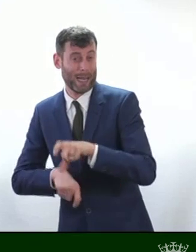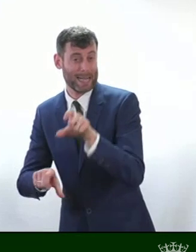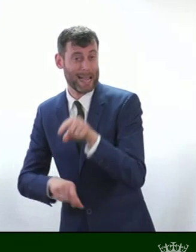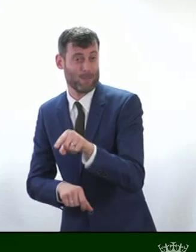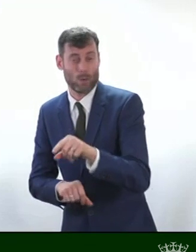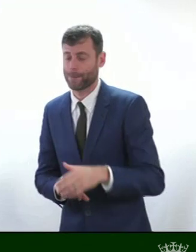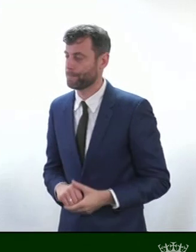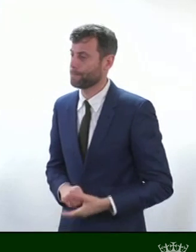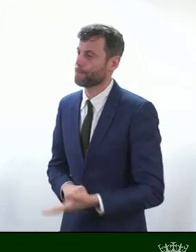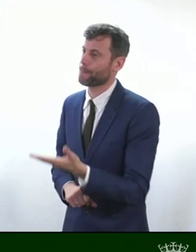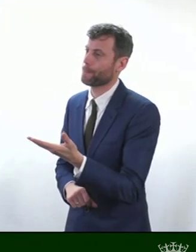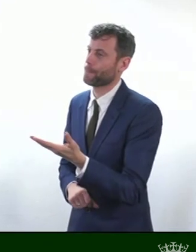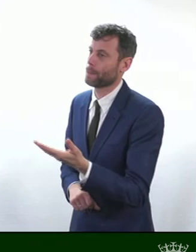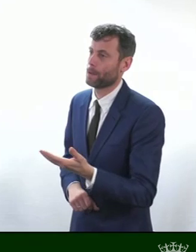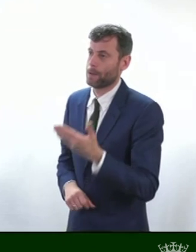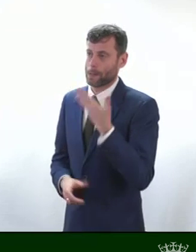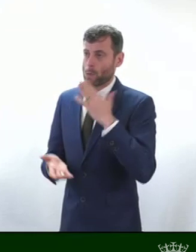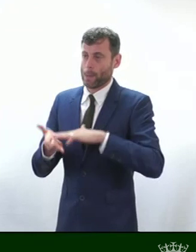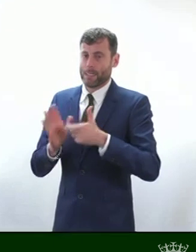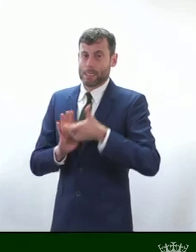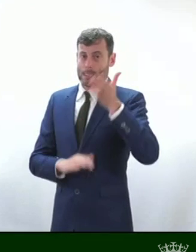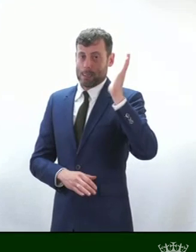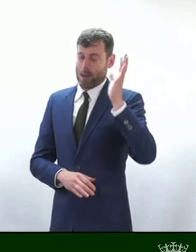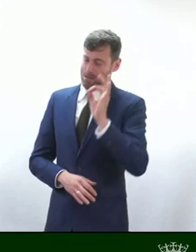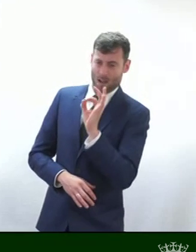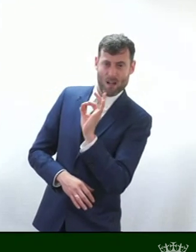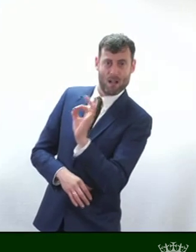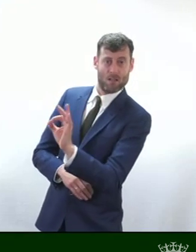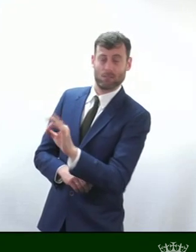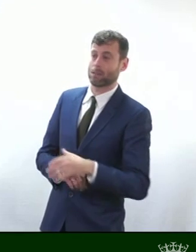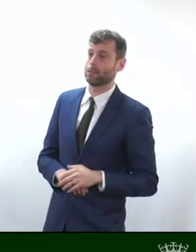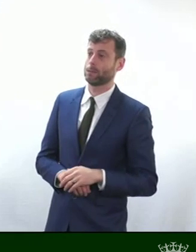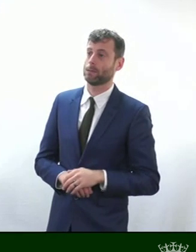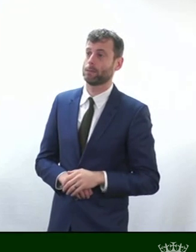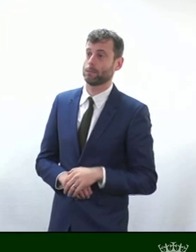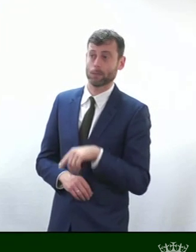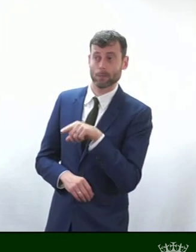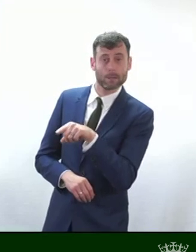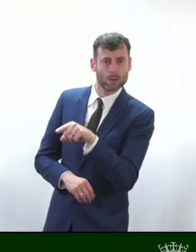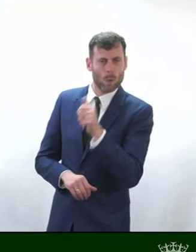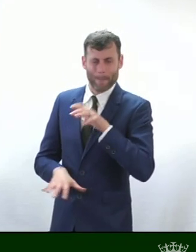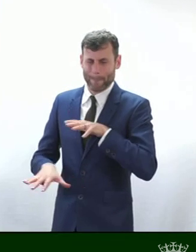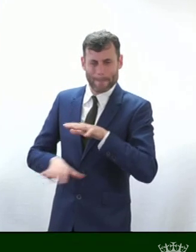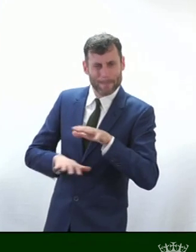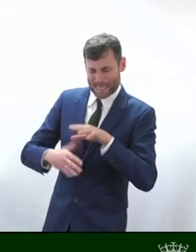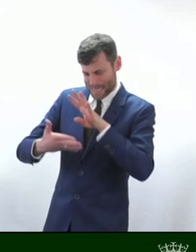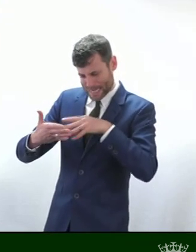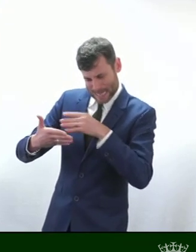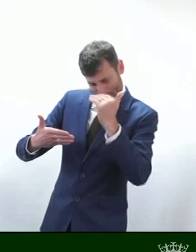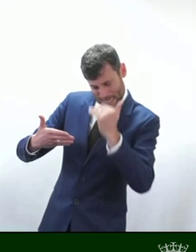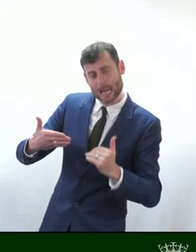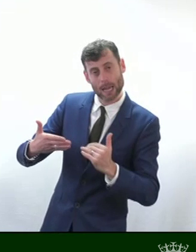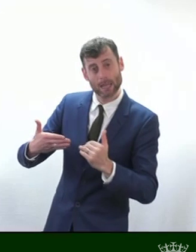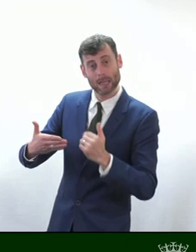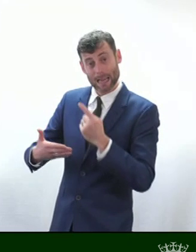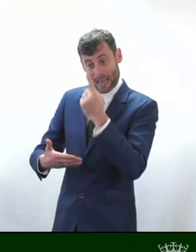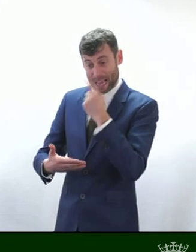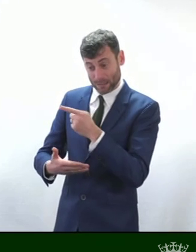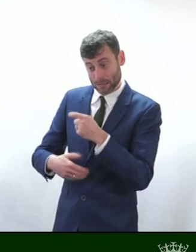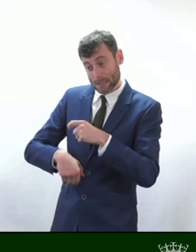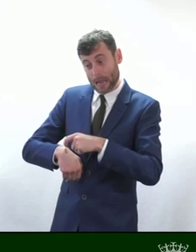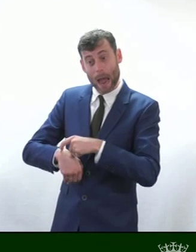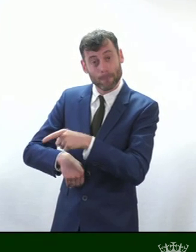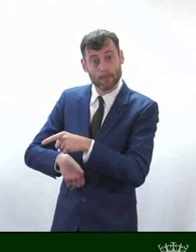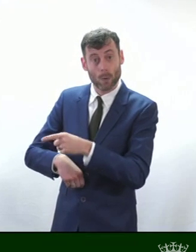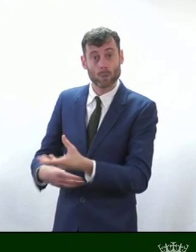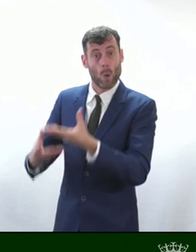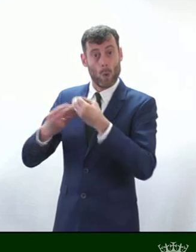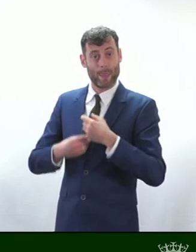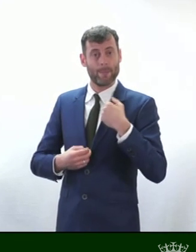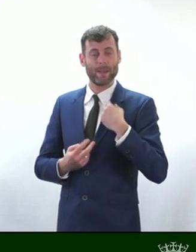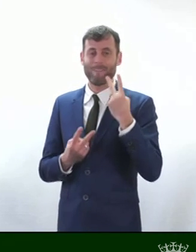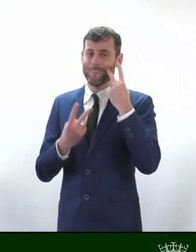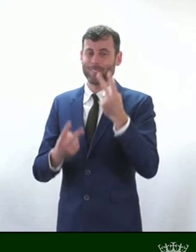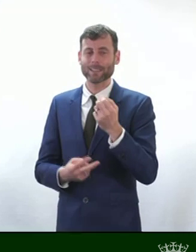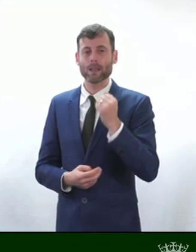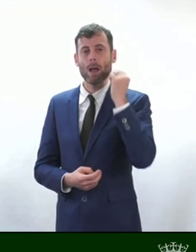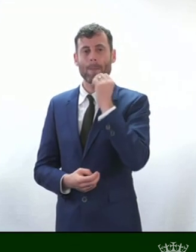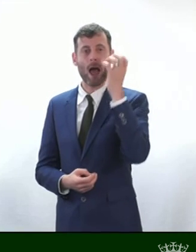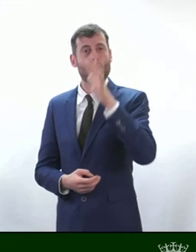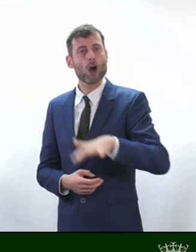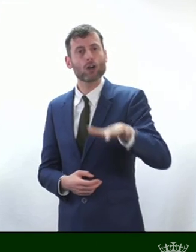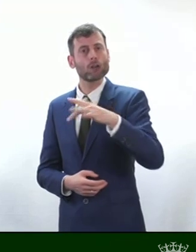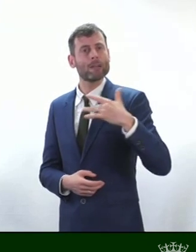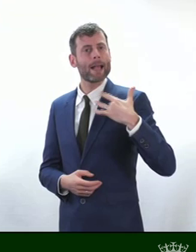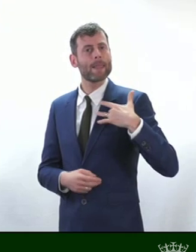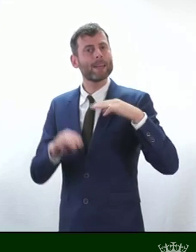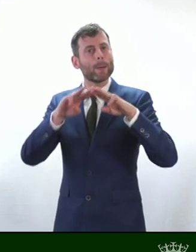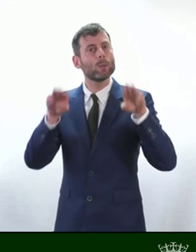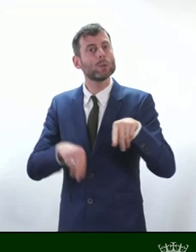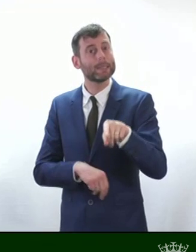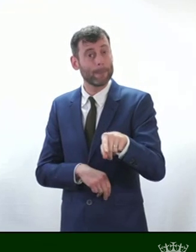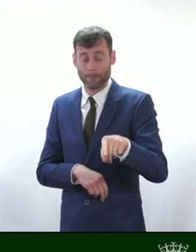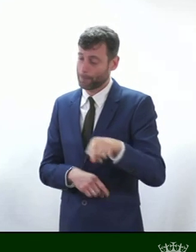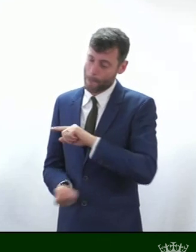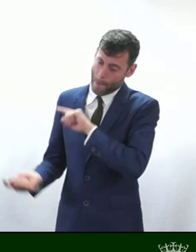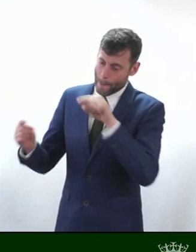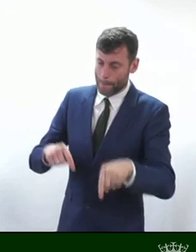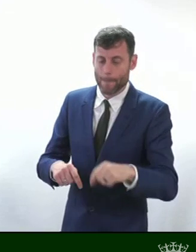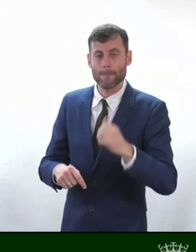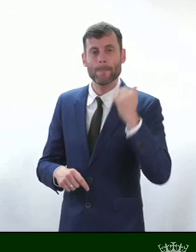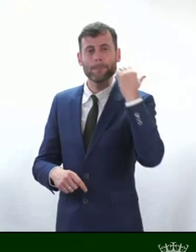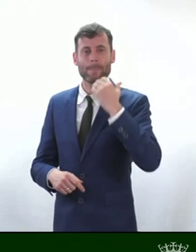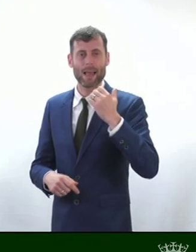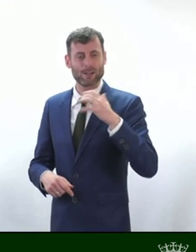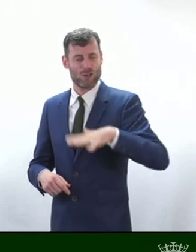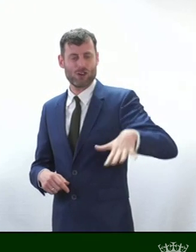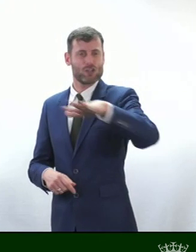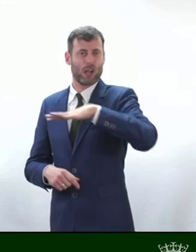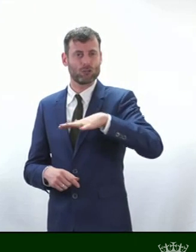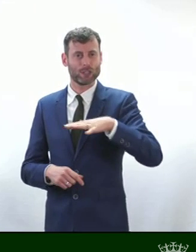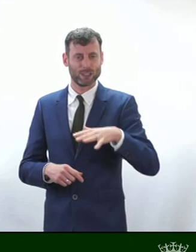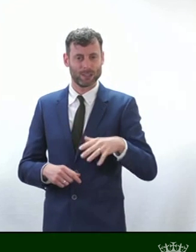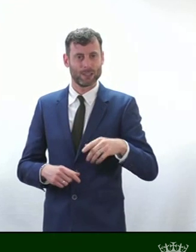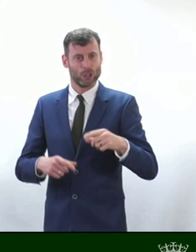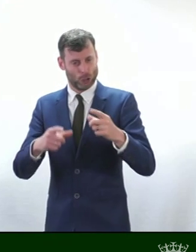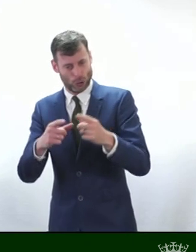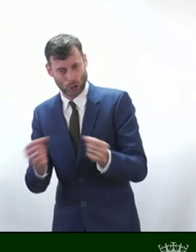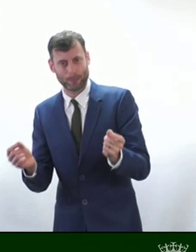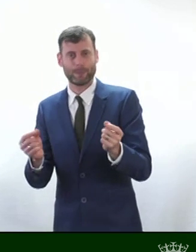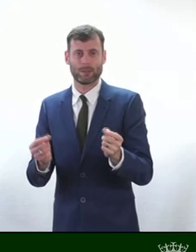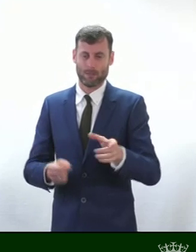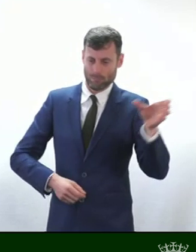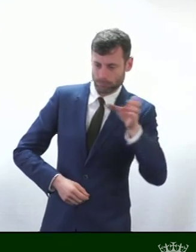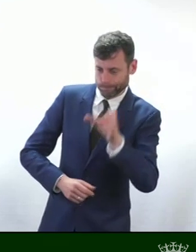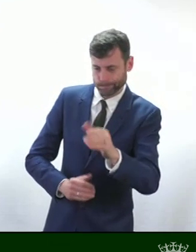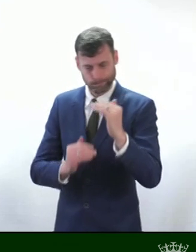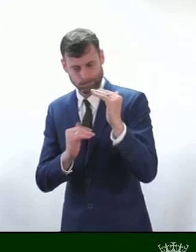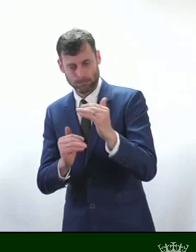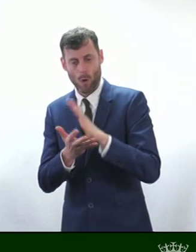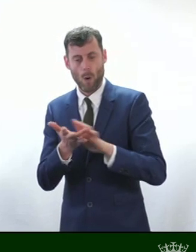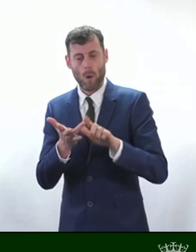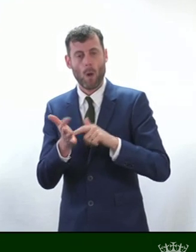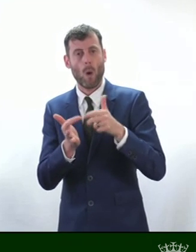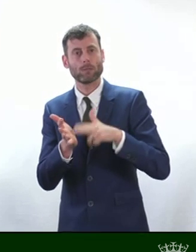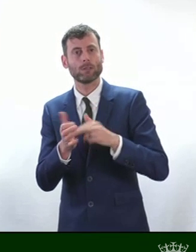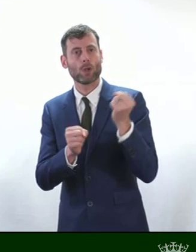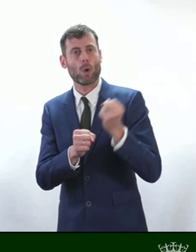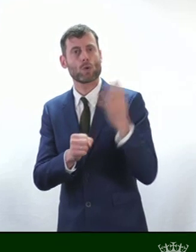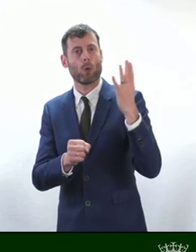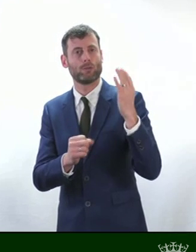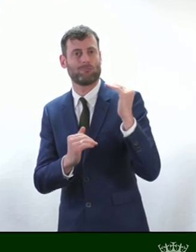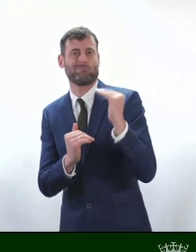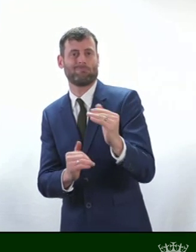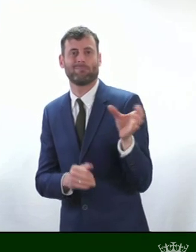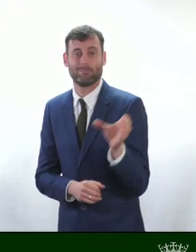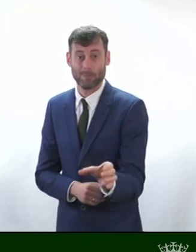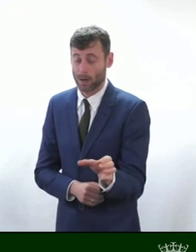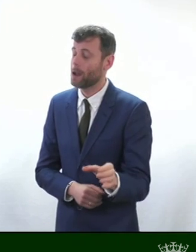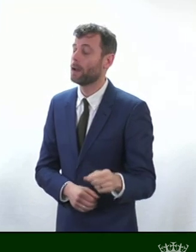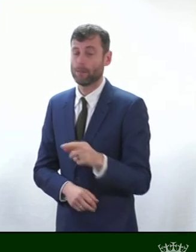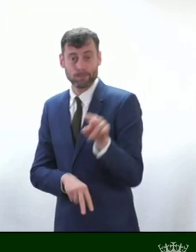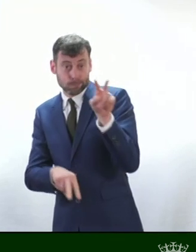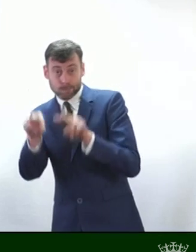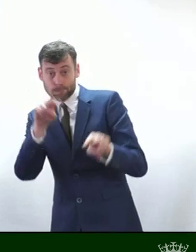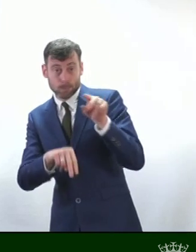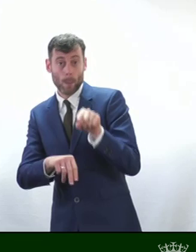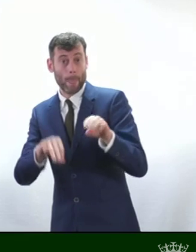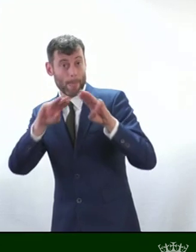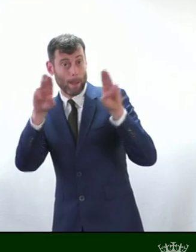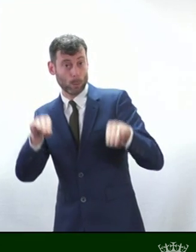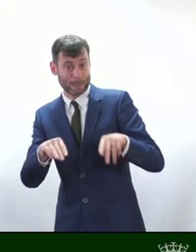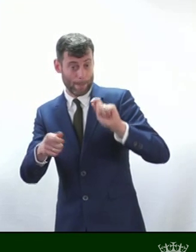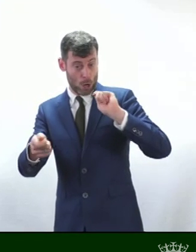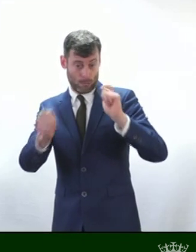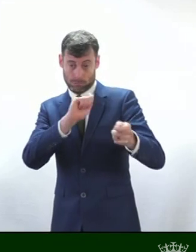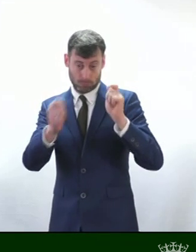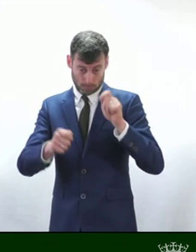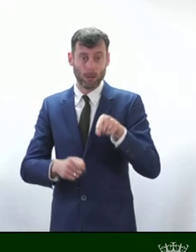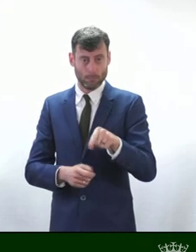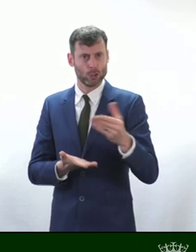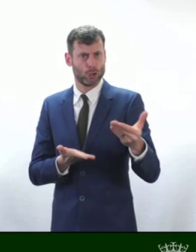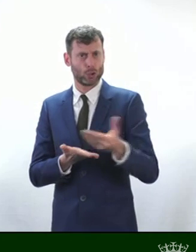I wonder whether my right hon. Friend, were he to find a small gap in his very busy diary, would join me on a visit to the Black Country Living Museum, where I would introduce him to a plate of Black Country battered chips and a pint of Holden’s Golden Glow, all after he has reviewed the arrangements that the museum has made to become a